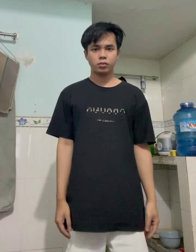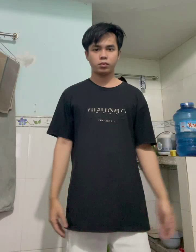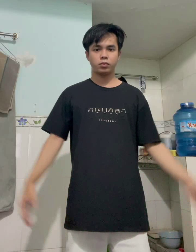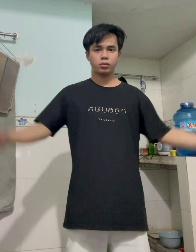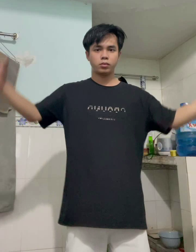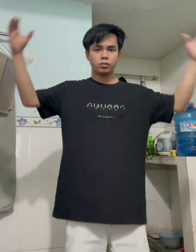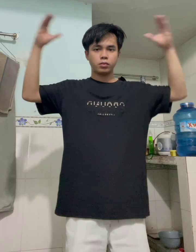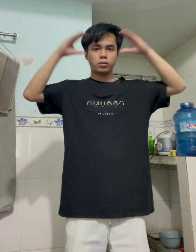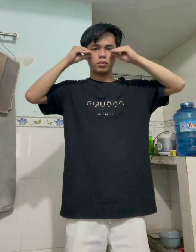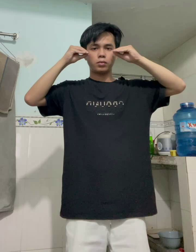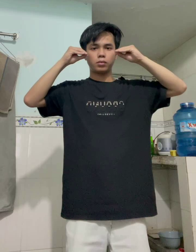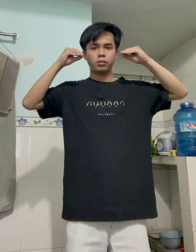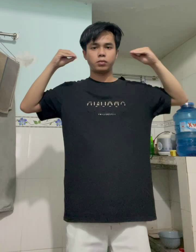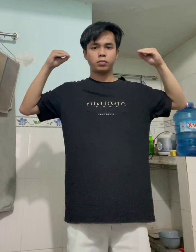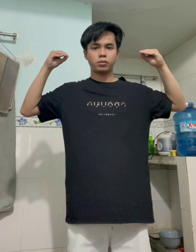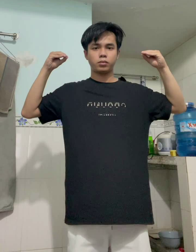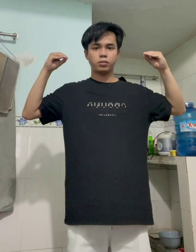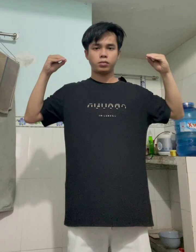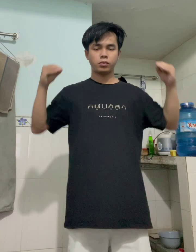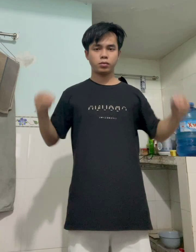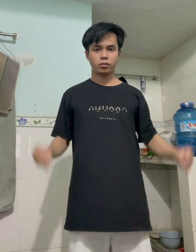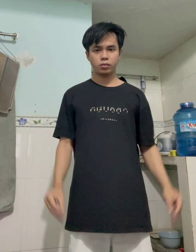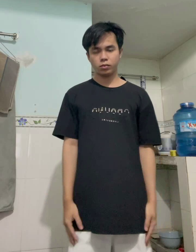buoi toi